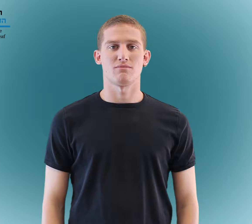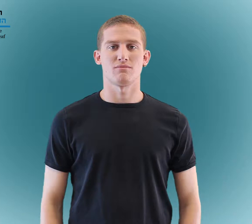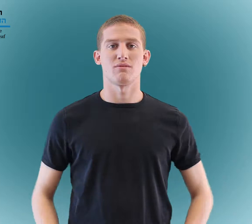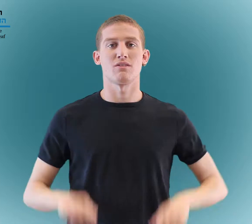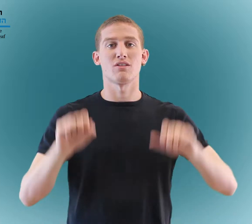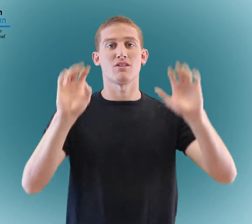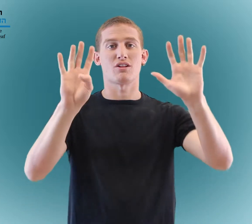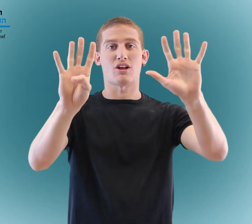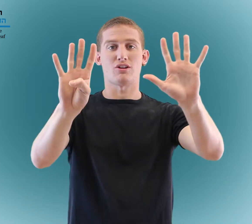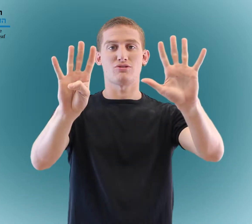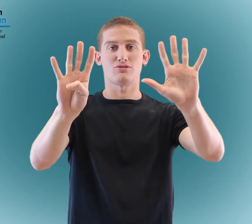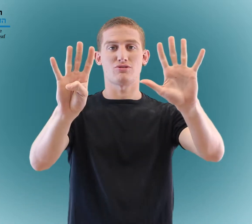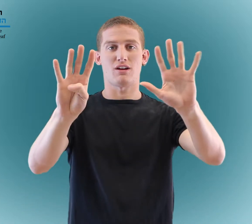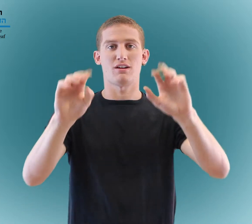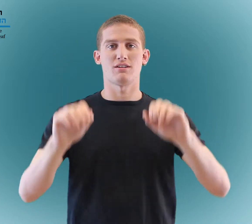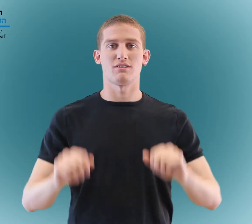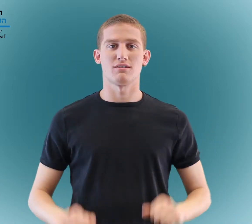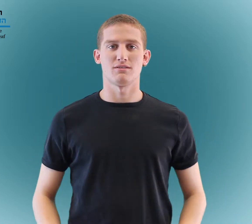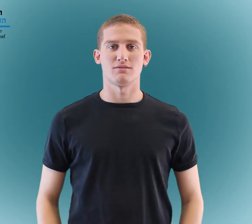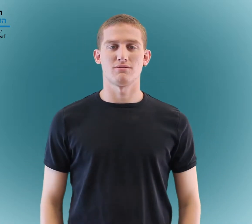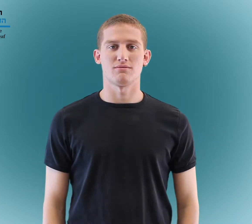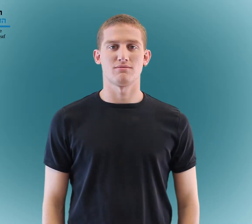תשע